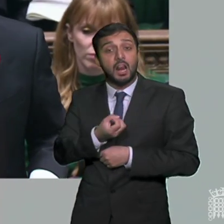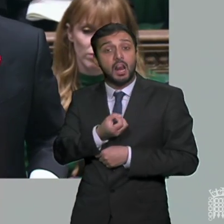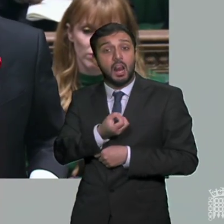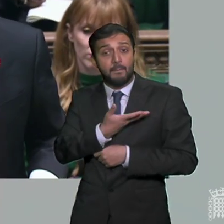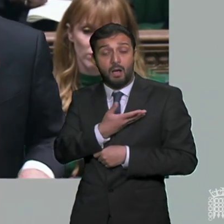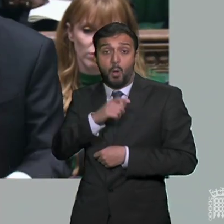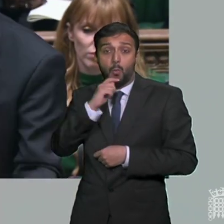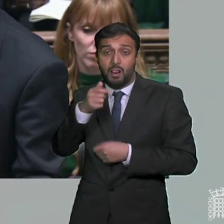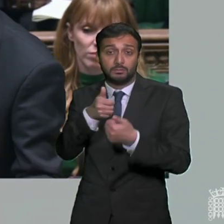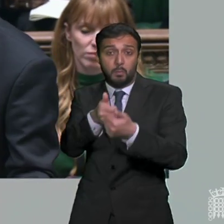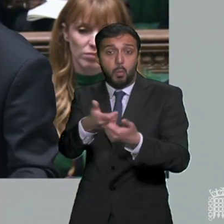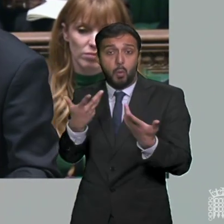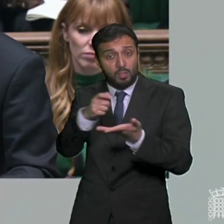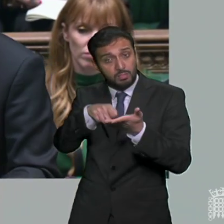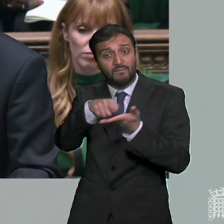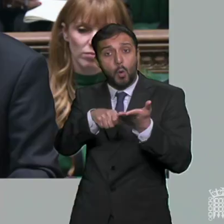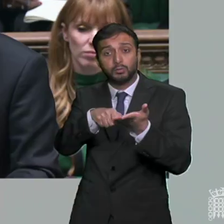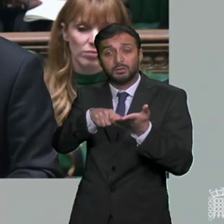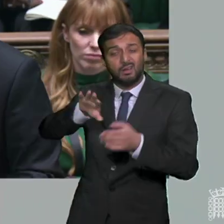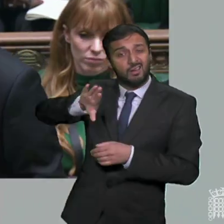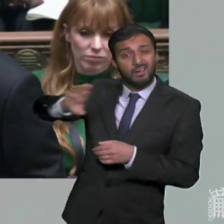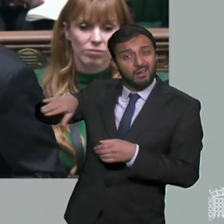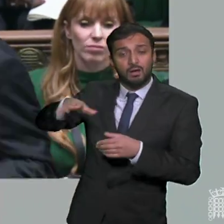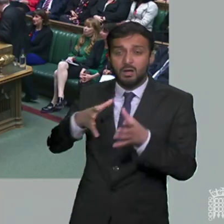Country before party—that is the Labour way. Why doesn’t he try it?